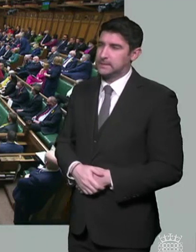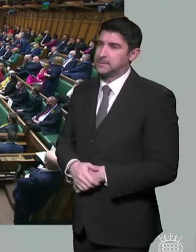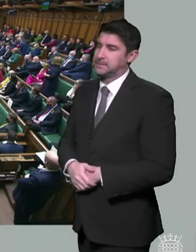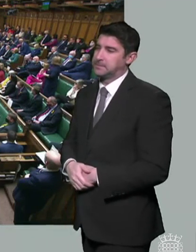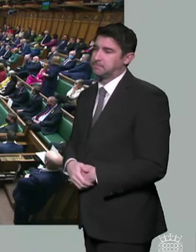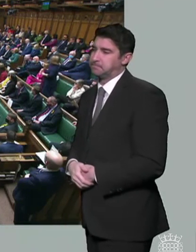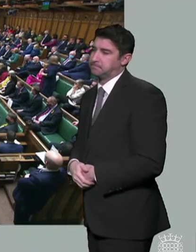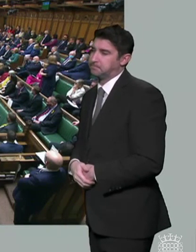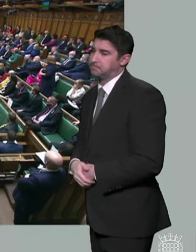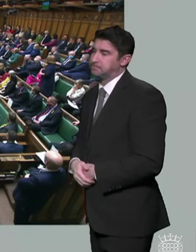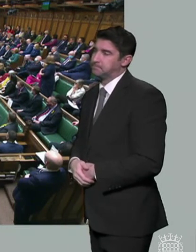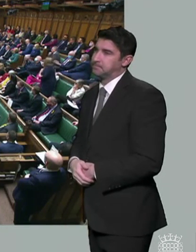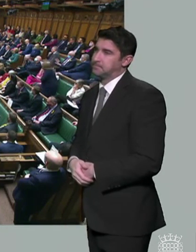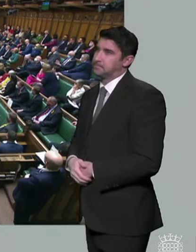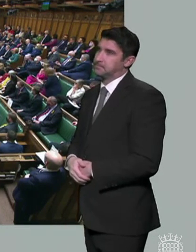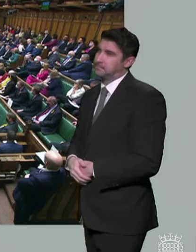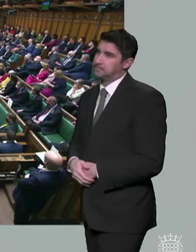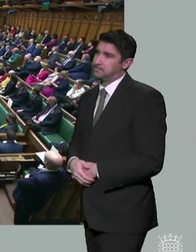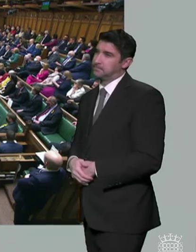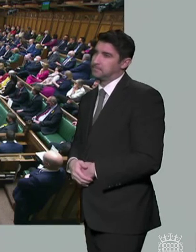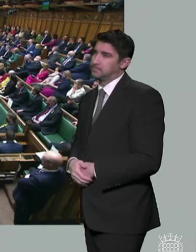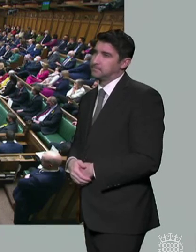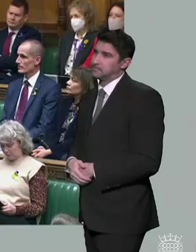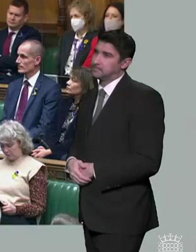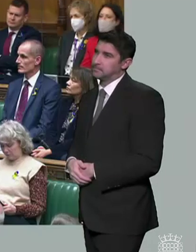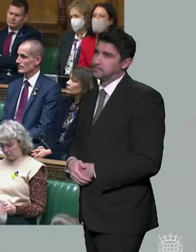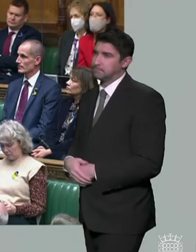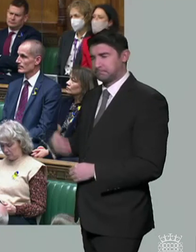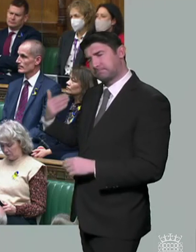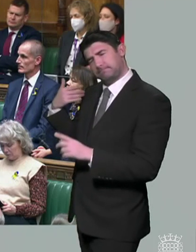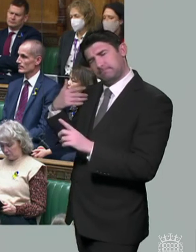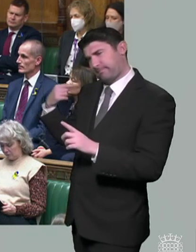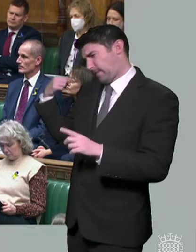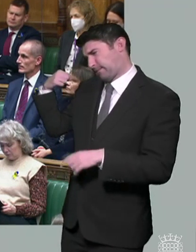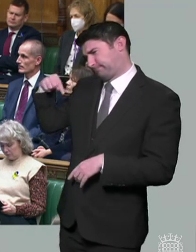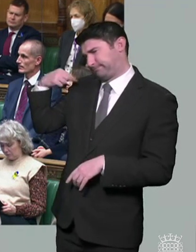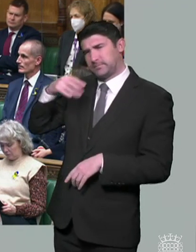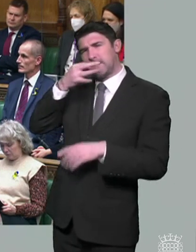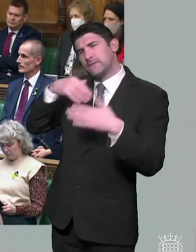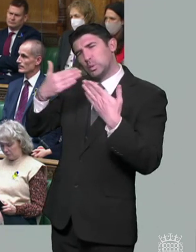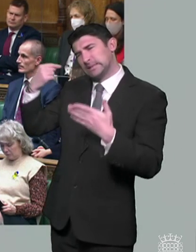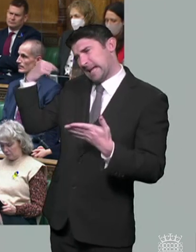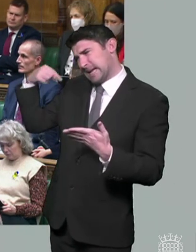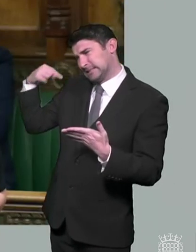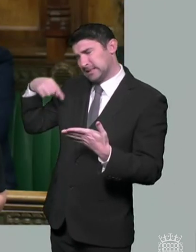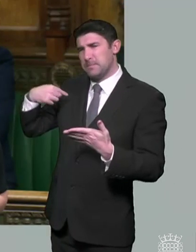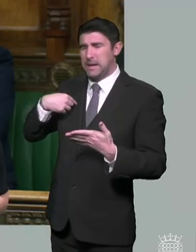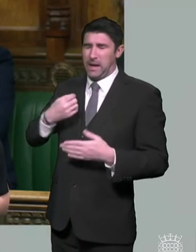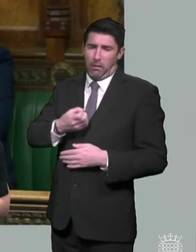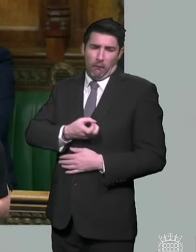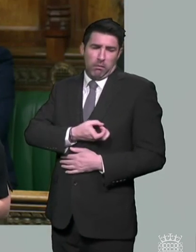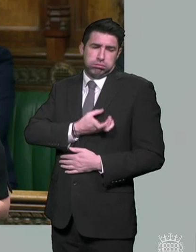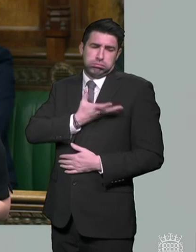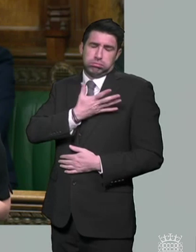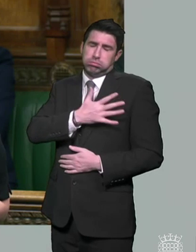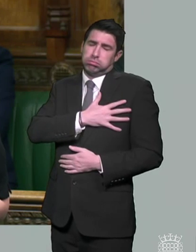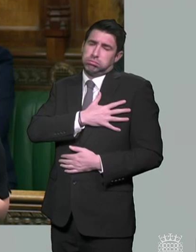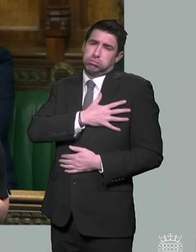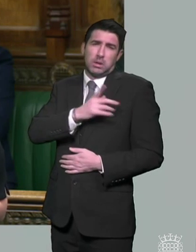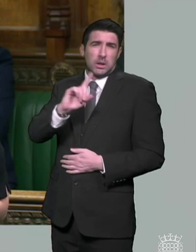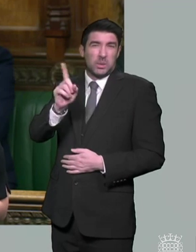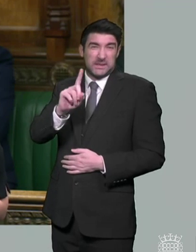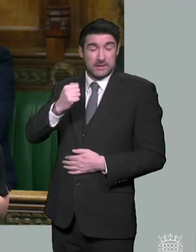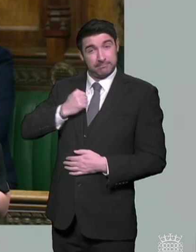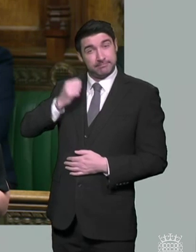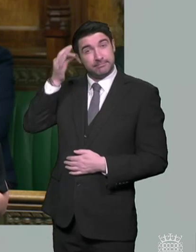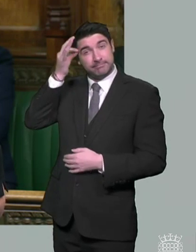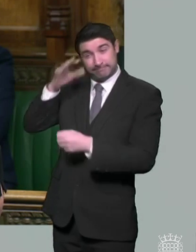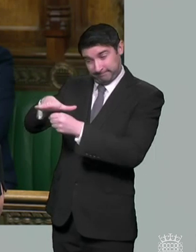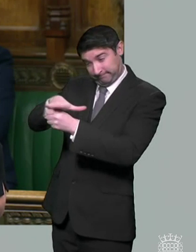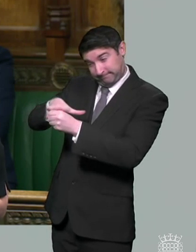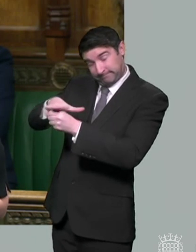In the last few days, I have been overwhelmed and heartened by the incredible response of my constituents to the crisis in Ukraine.